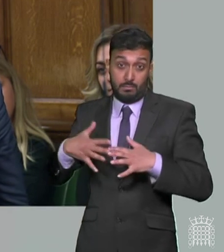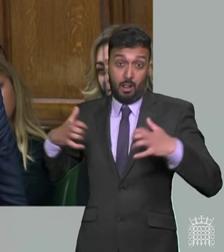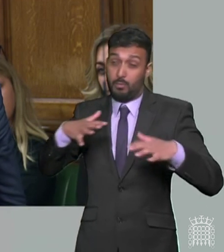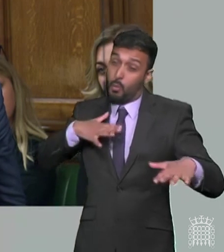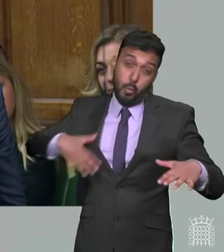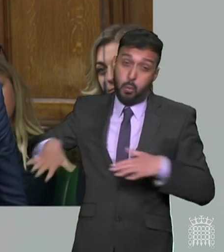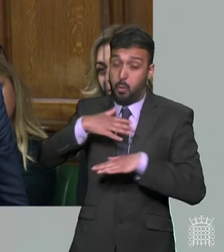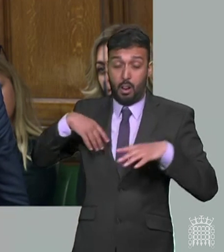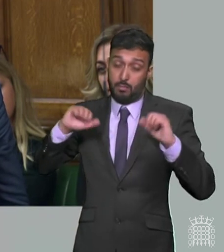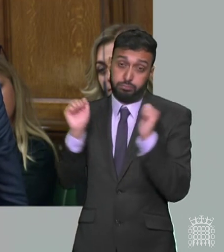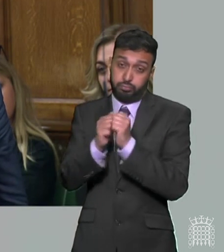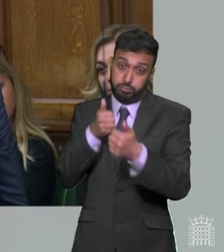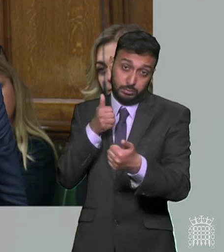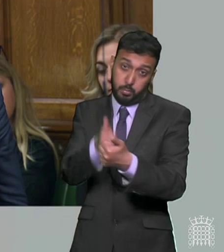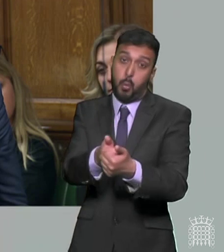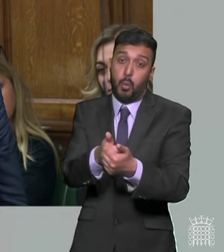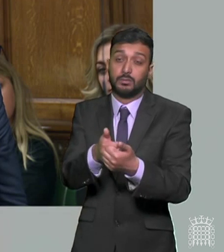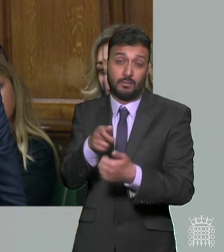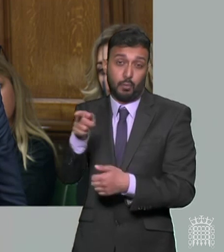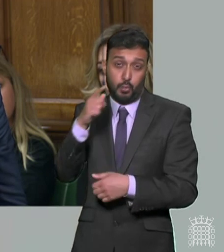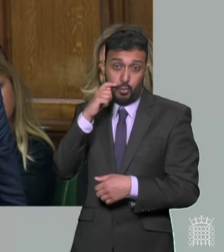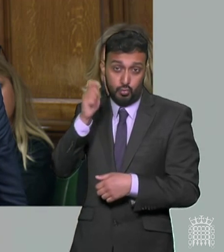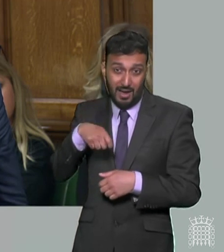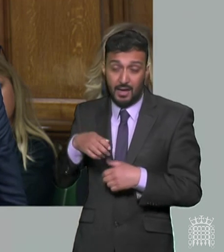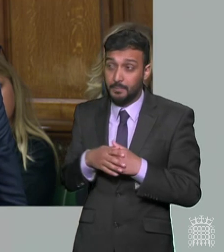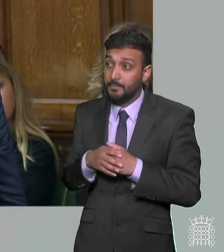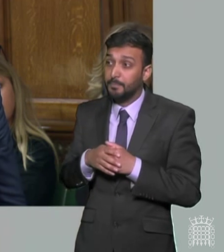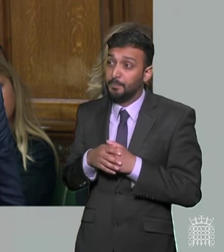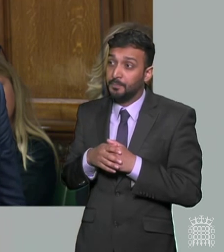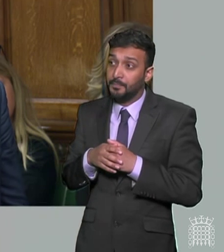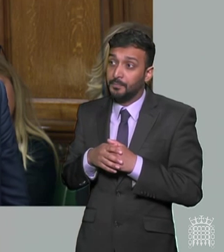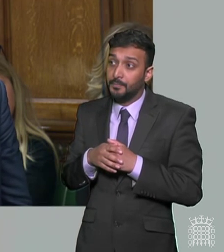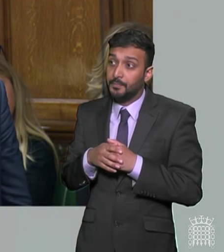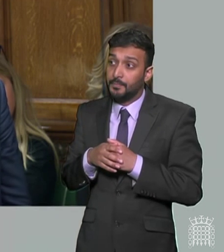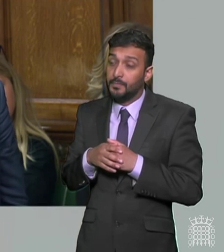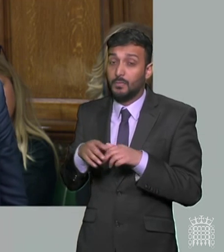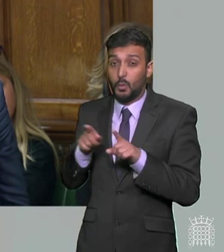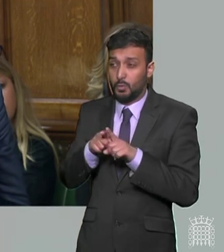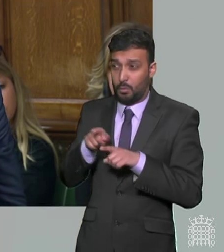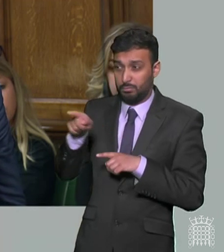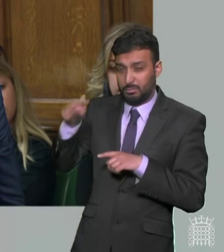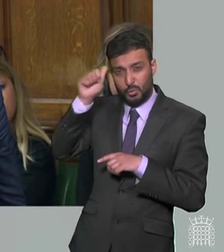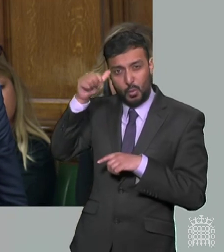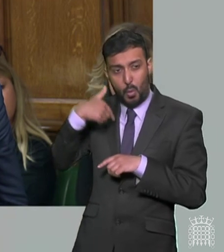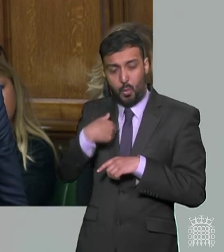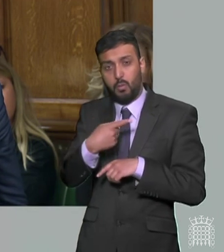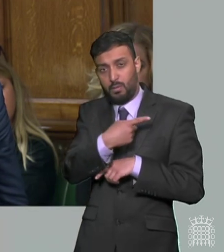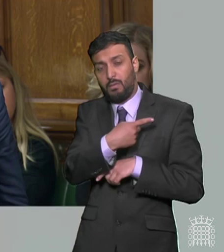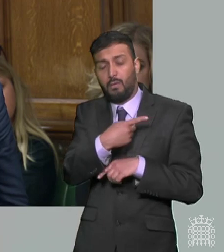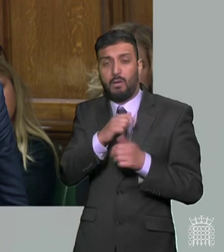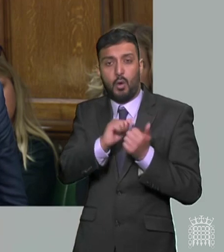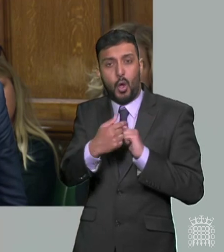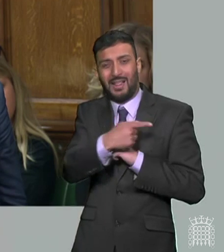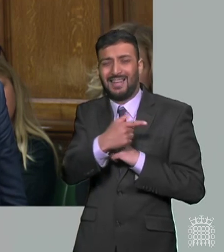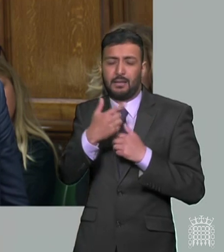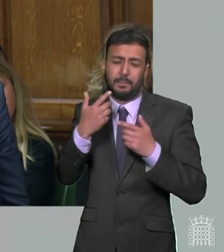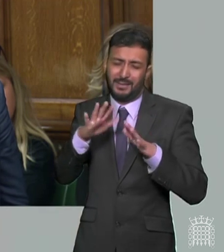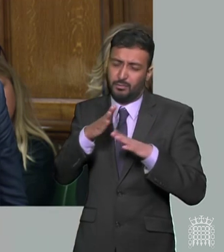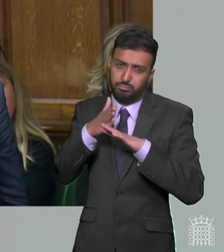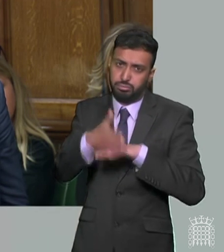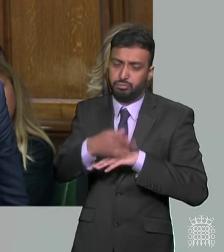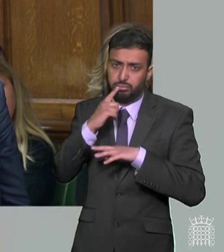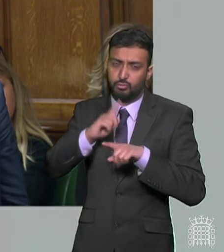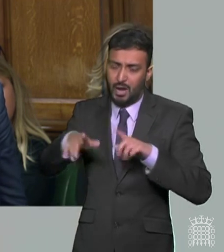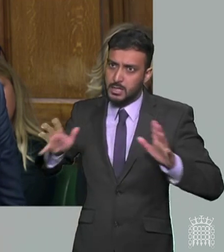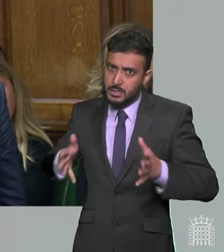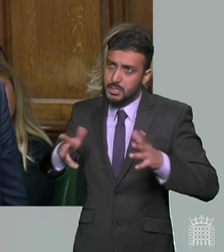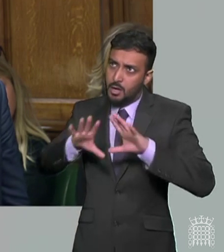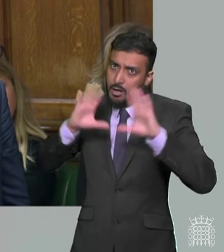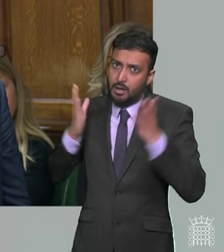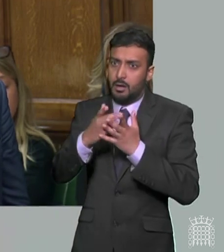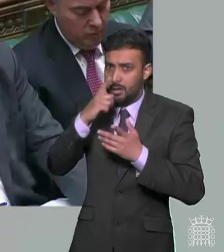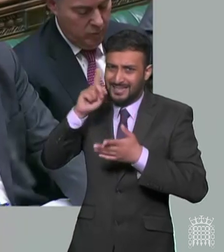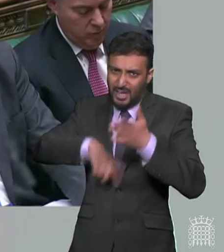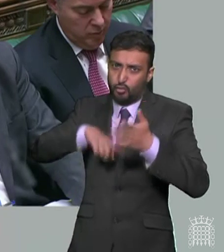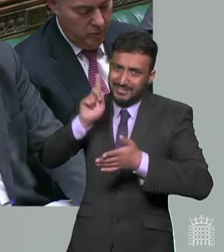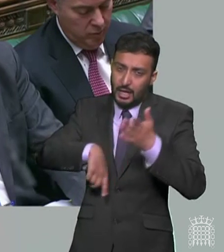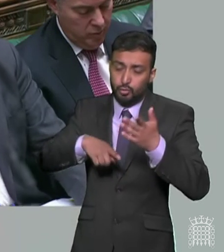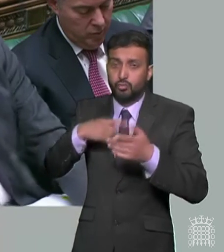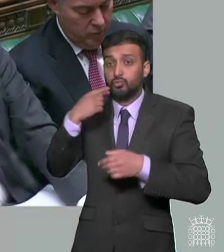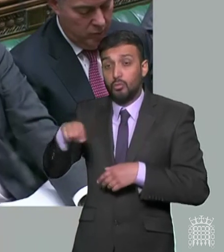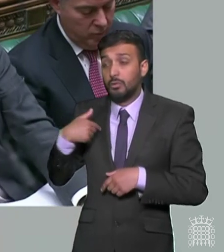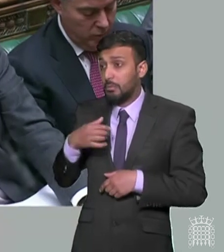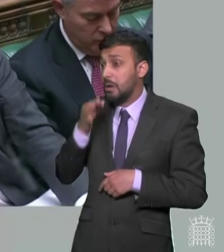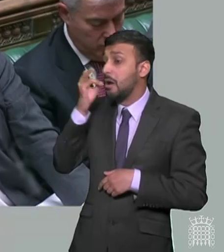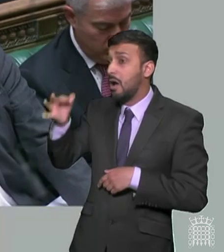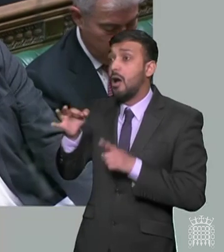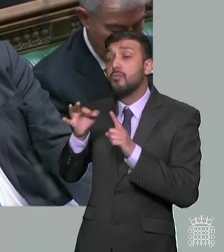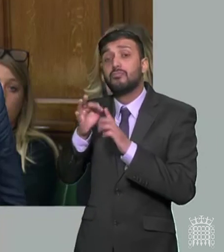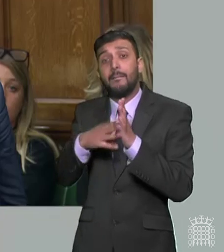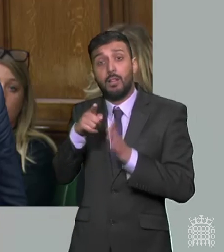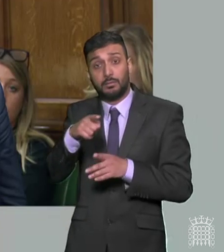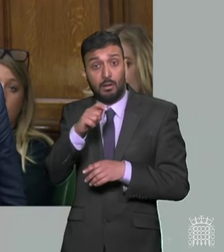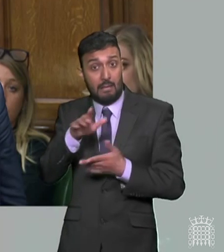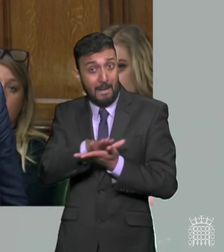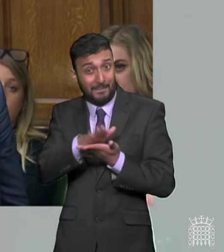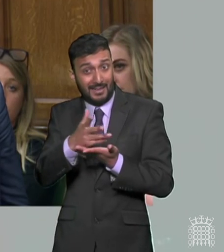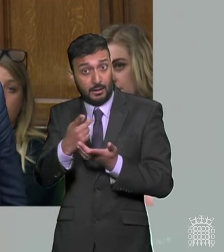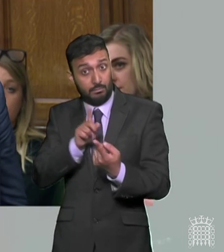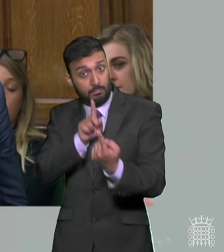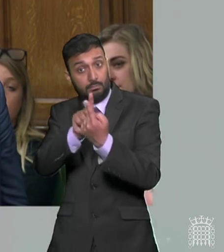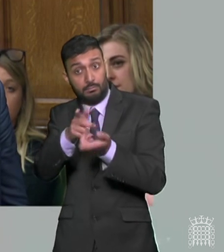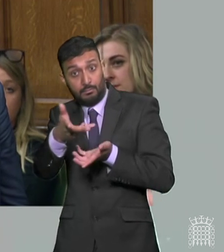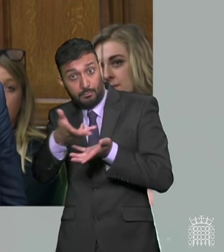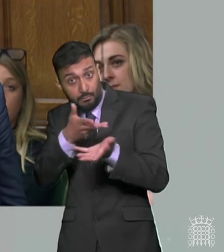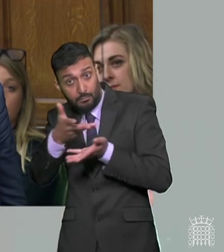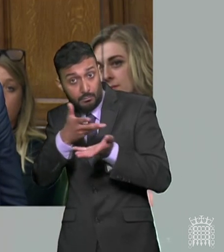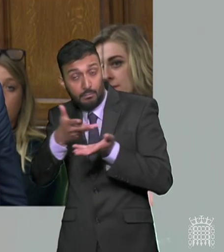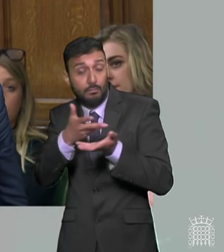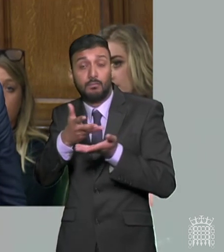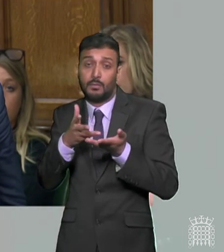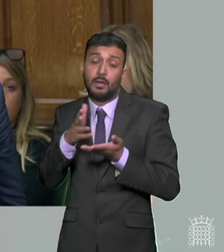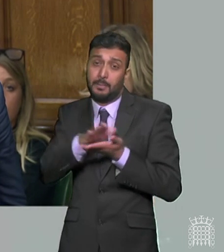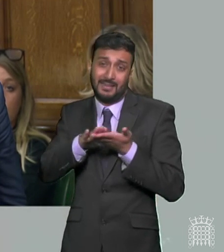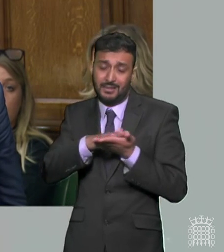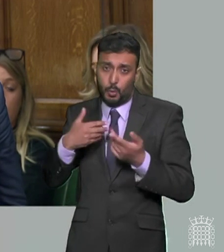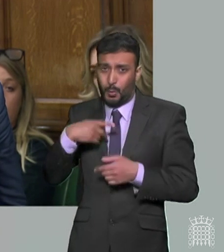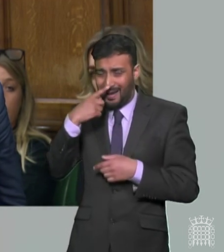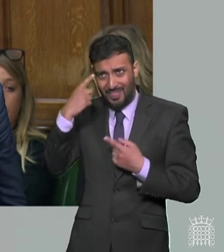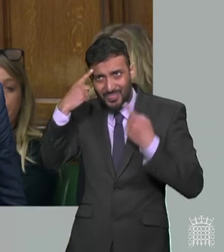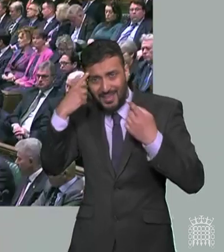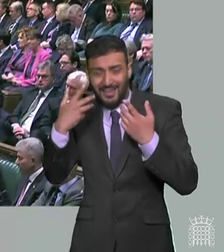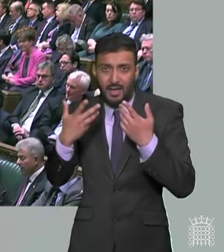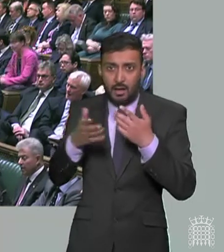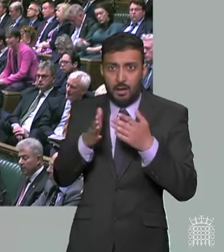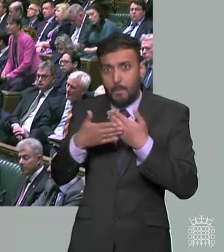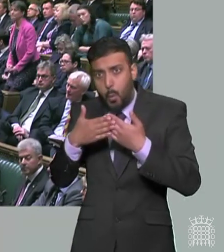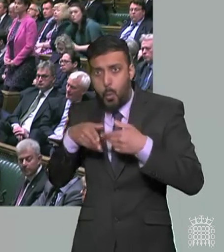The gentleman concerned also knows the work that my right honourable Friend has done to promote sanctions internationally, but will the Prime Minister meet me to consider these new proposals to make sure that no stone is left unturned in facing up to Putin’s vile regime?